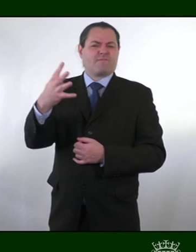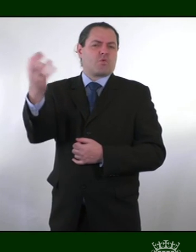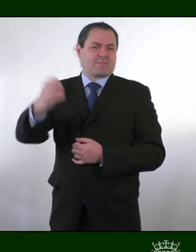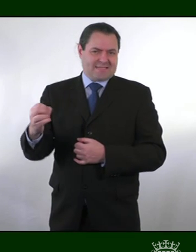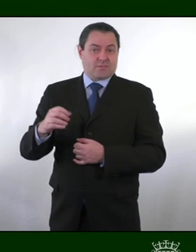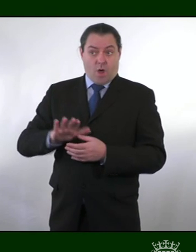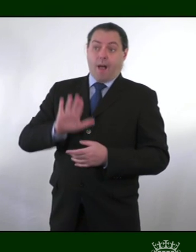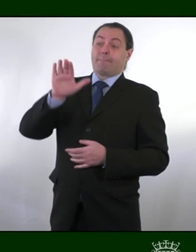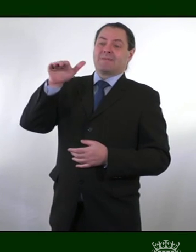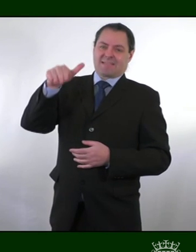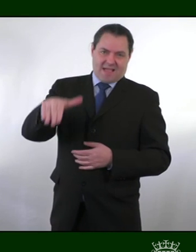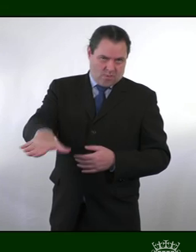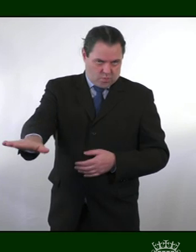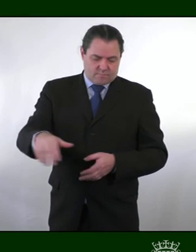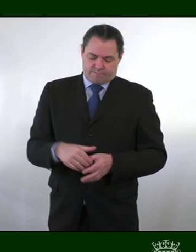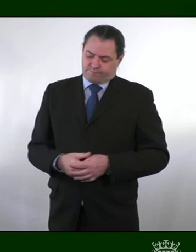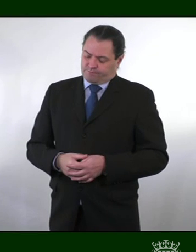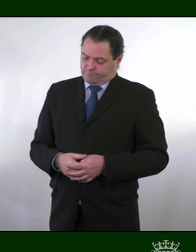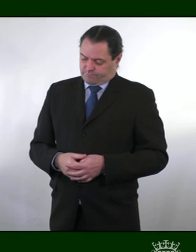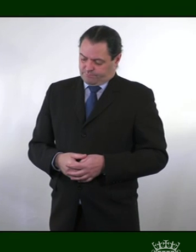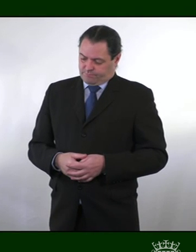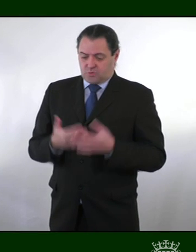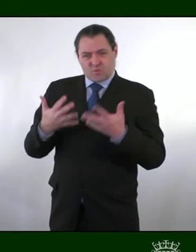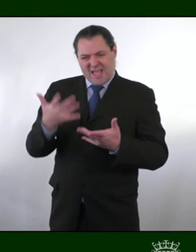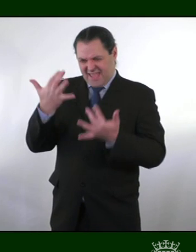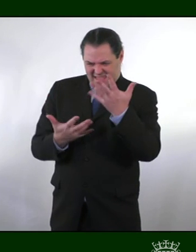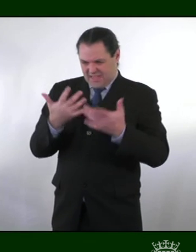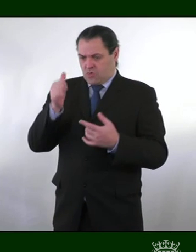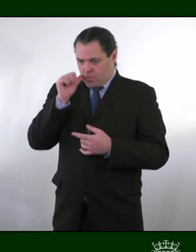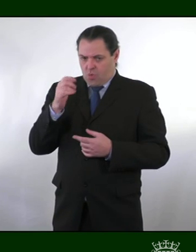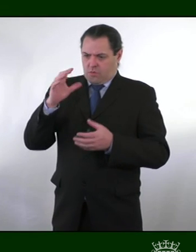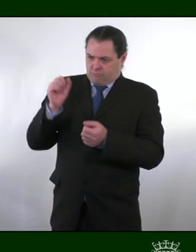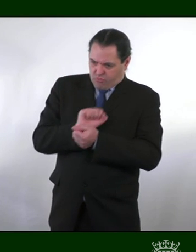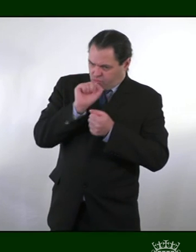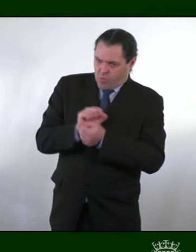Today’s statistics remind us of something else.